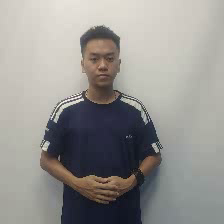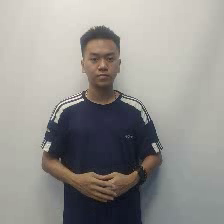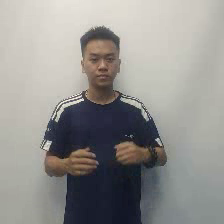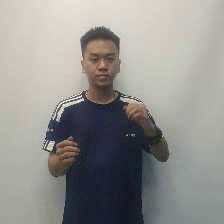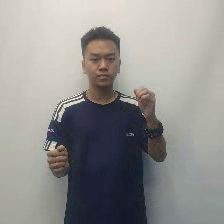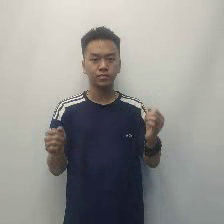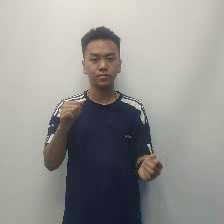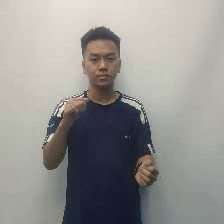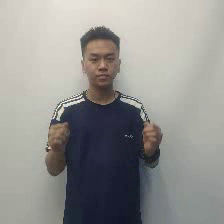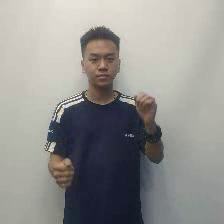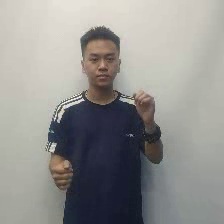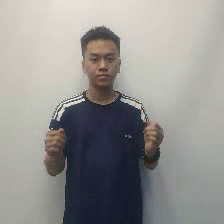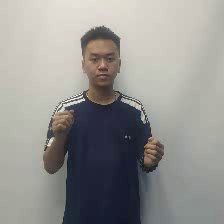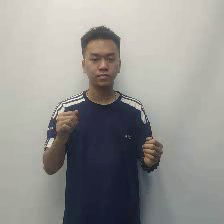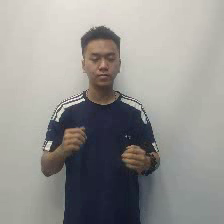Ô tô